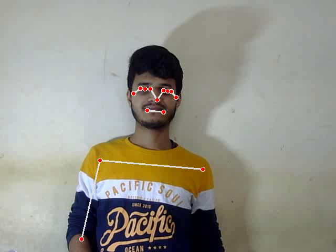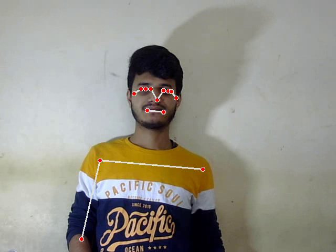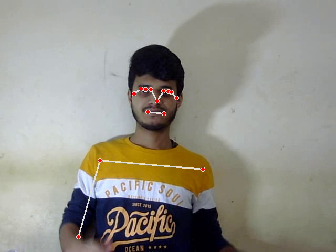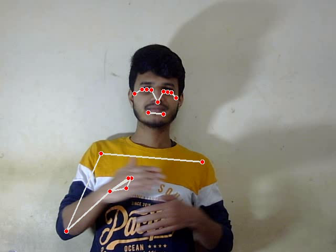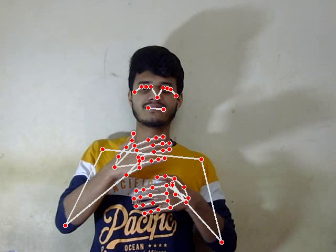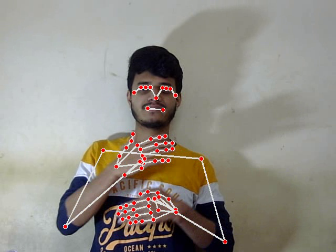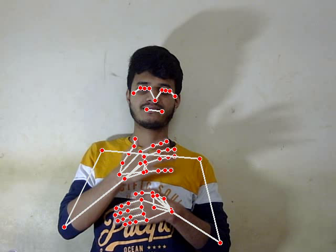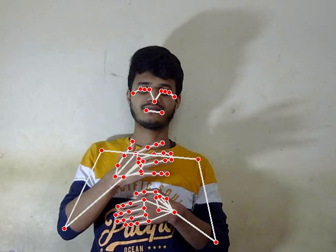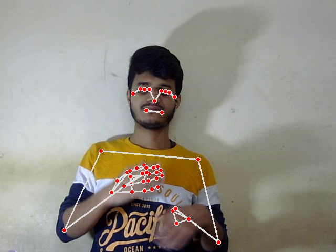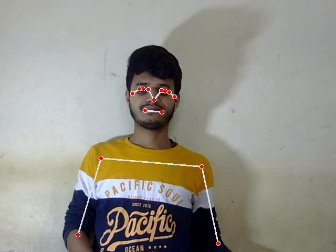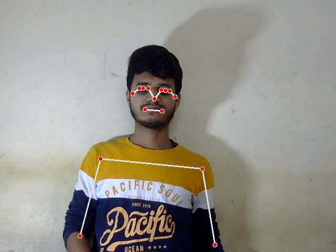happy